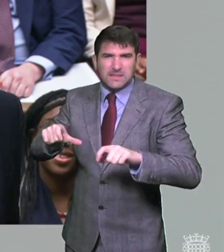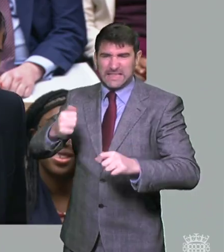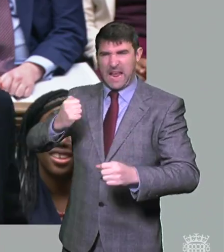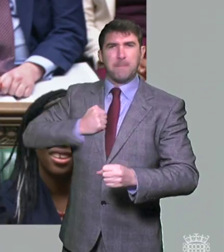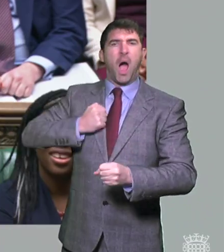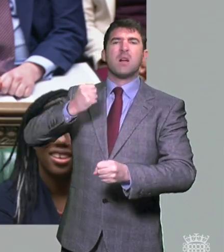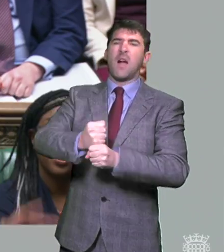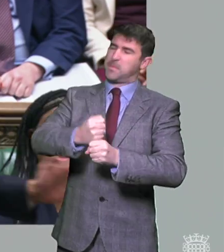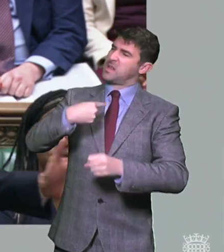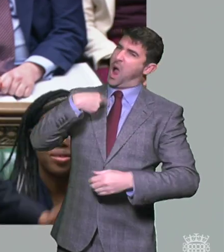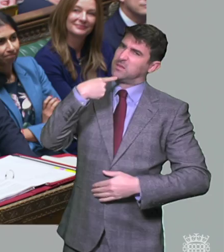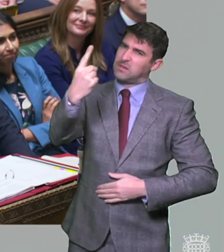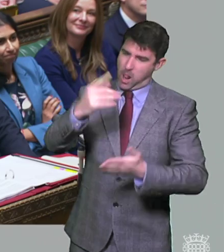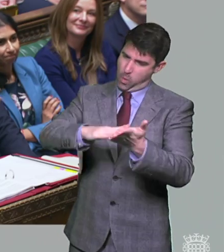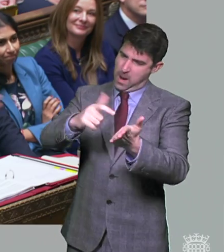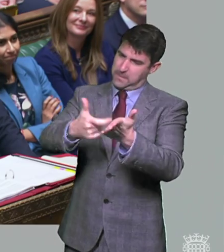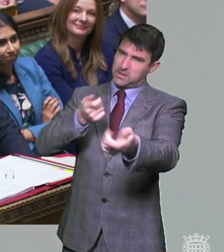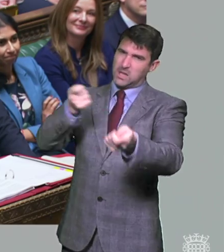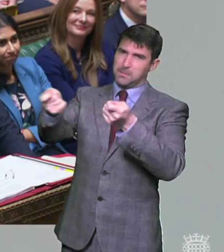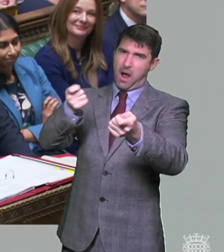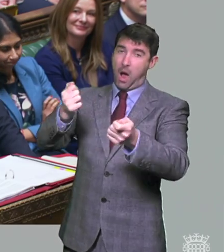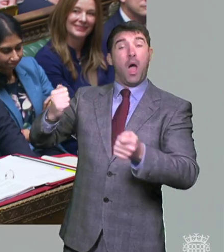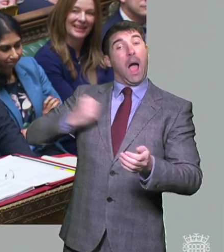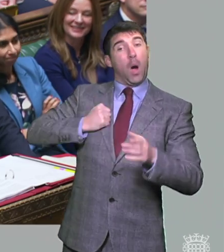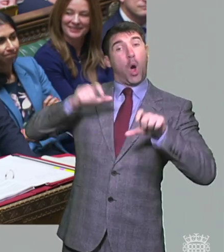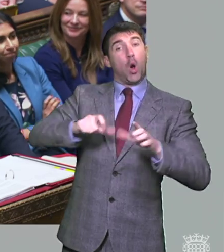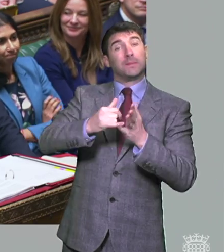Let me tell you, Mr Speaker, what the Home Secretary will be focused on.